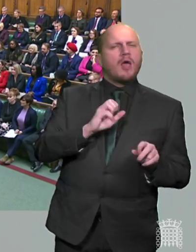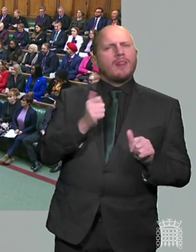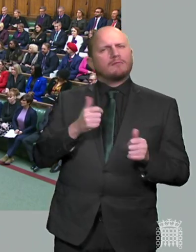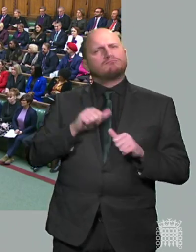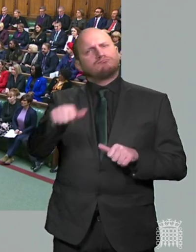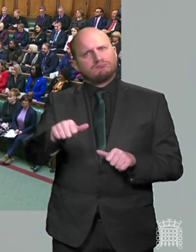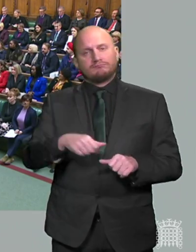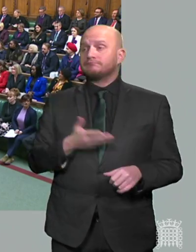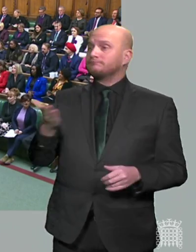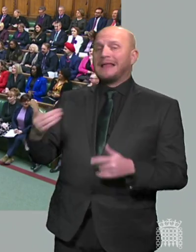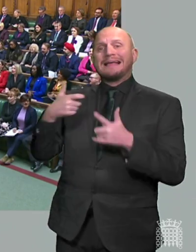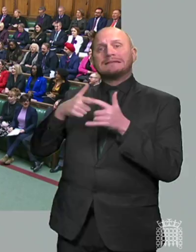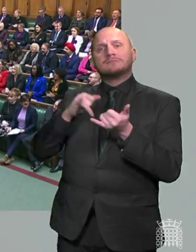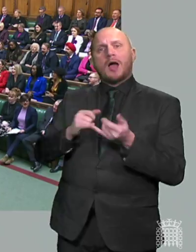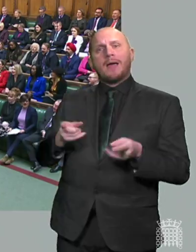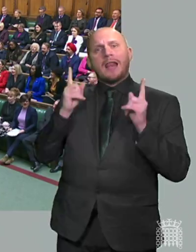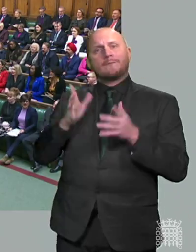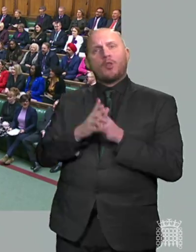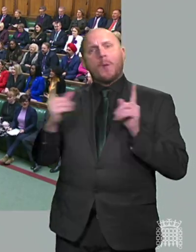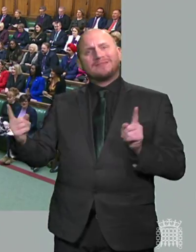We now come to the Leader of the Opposition.